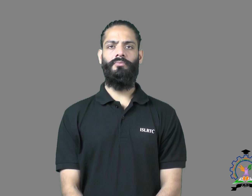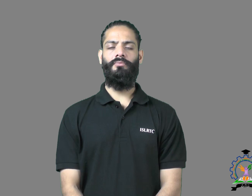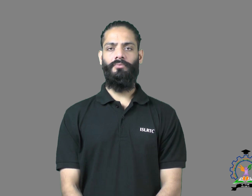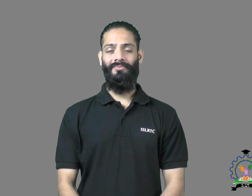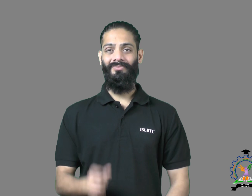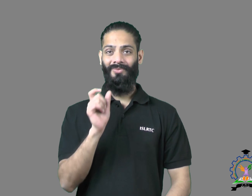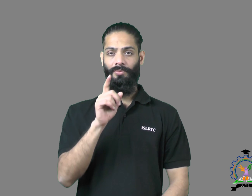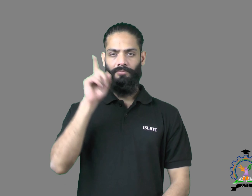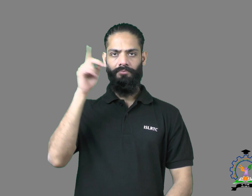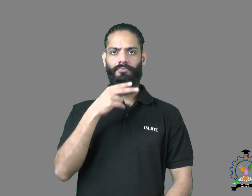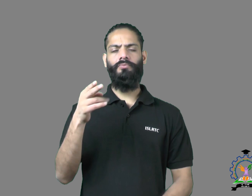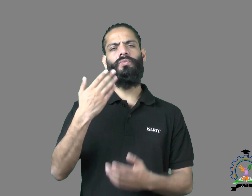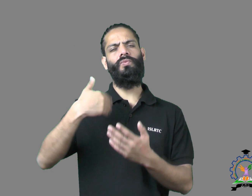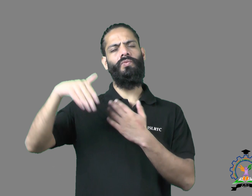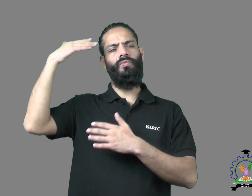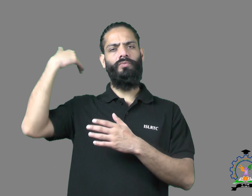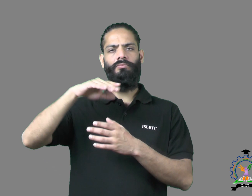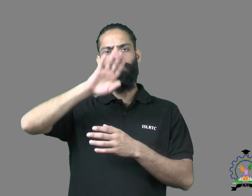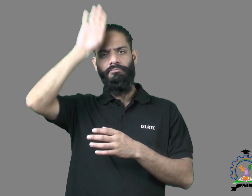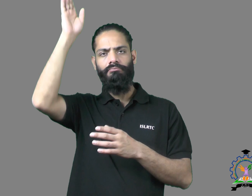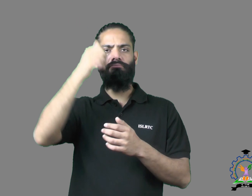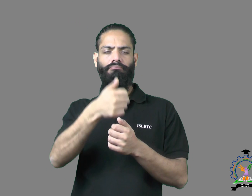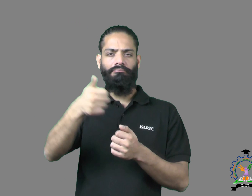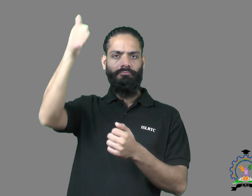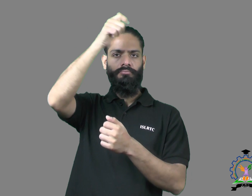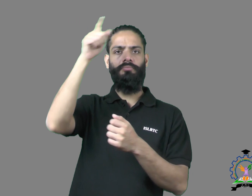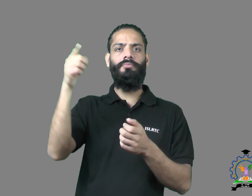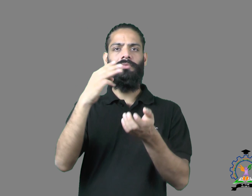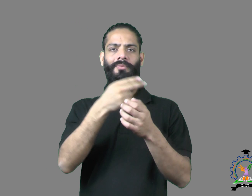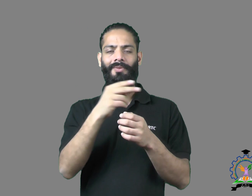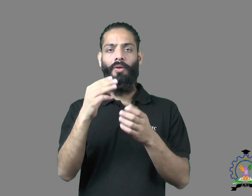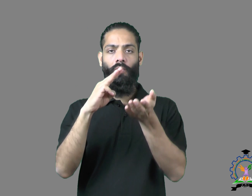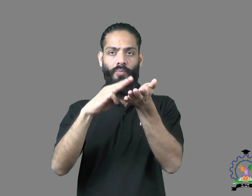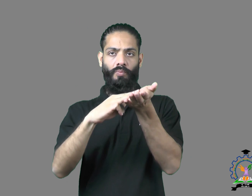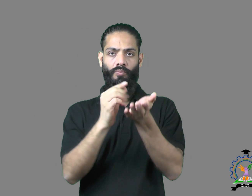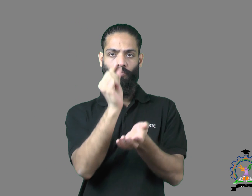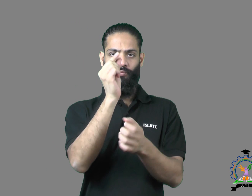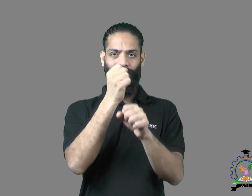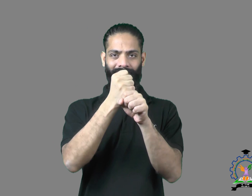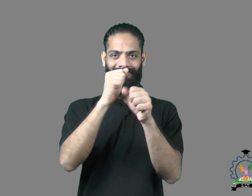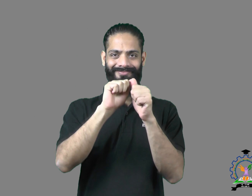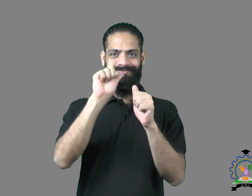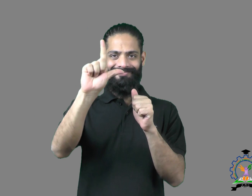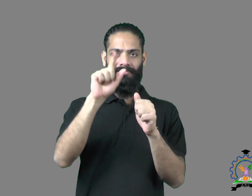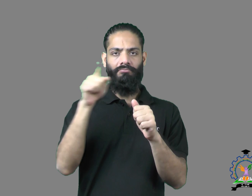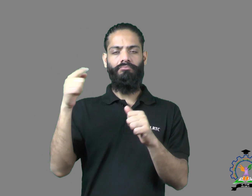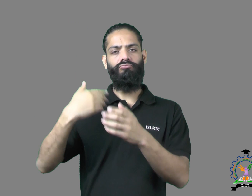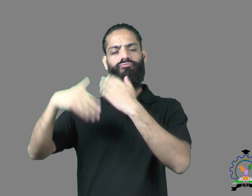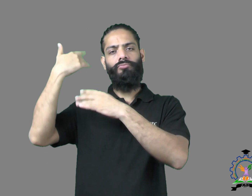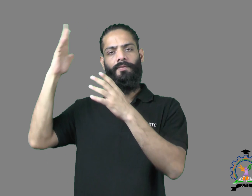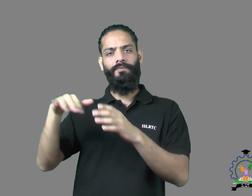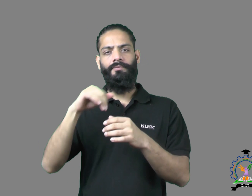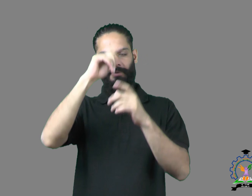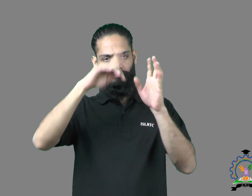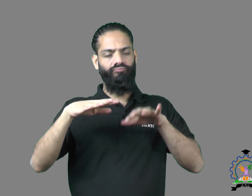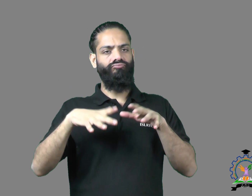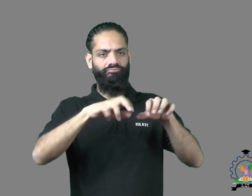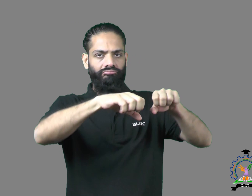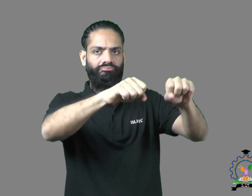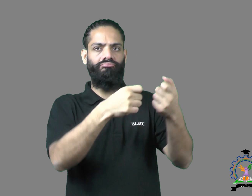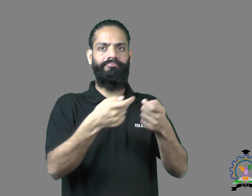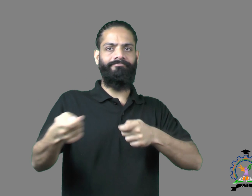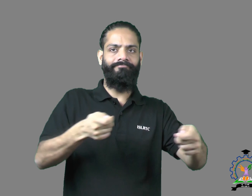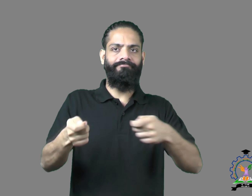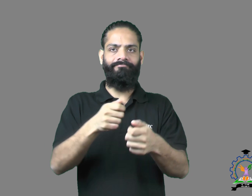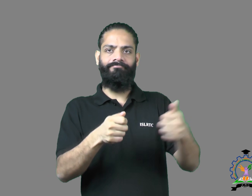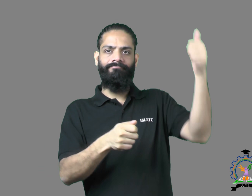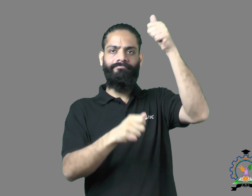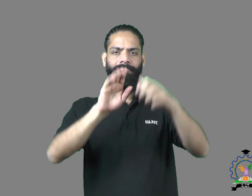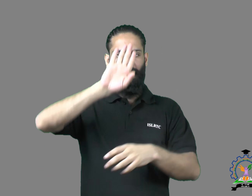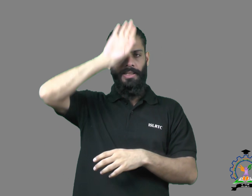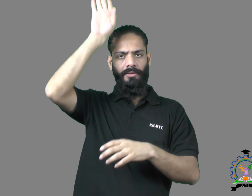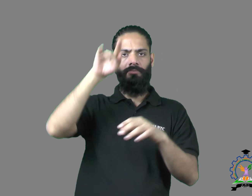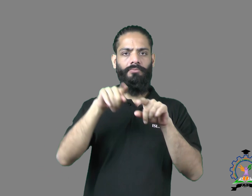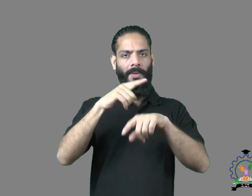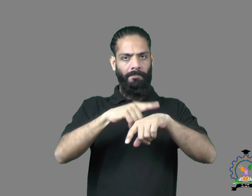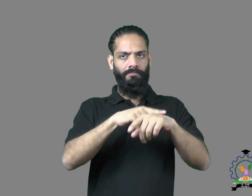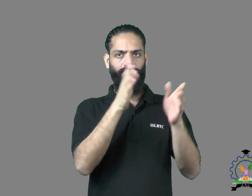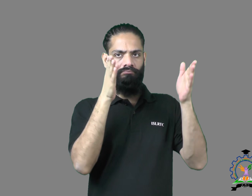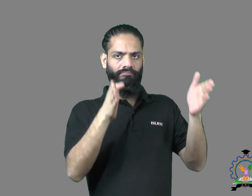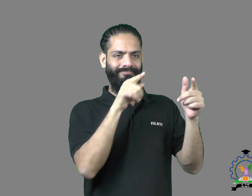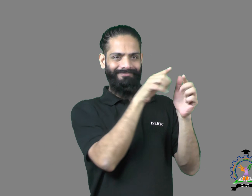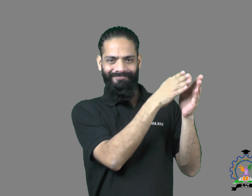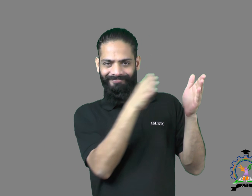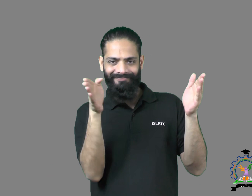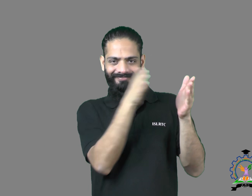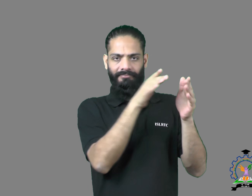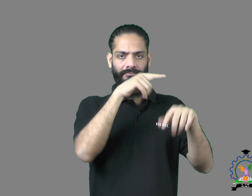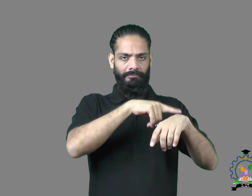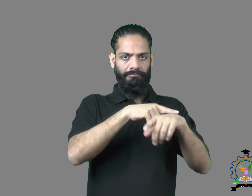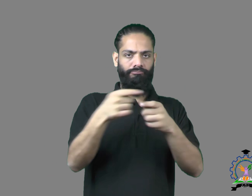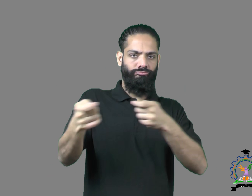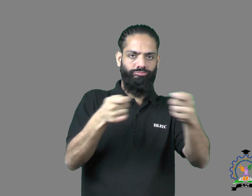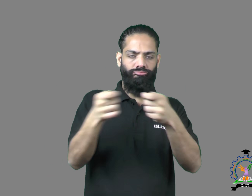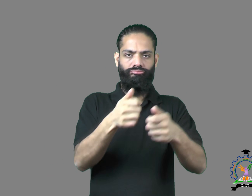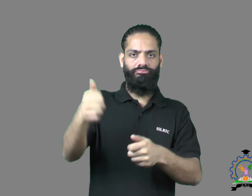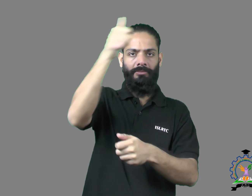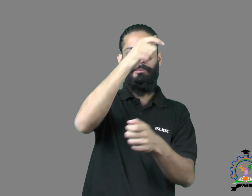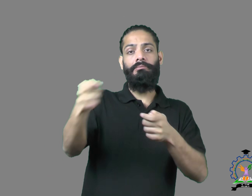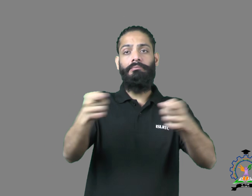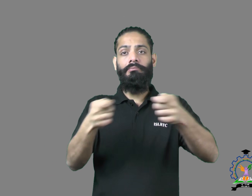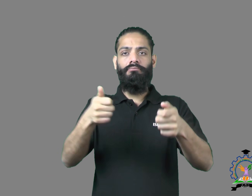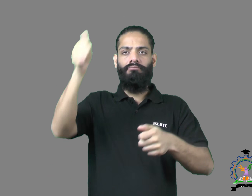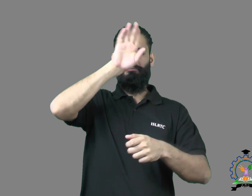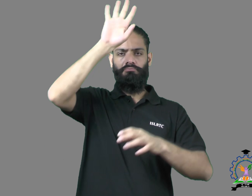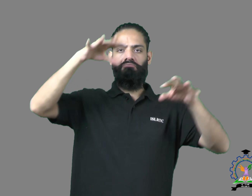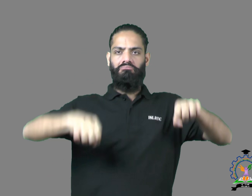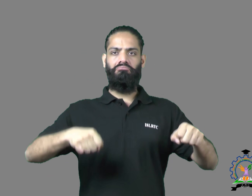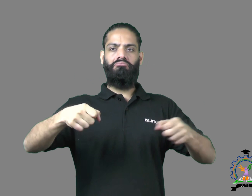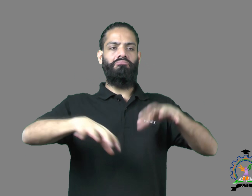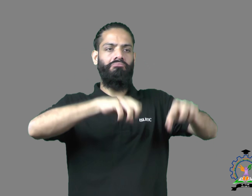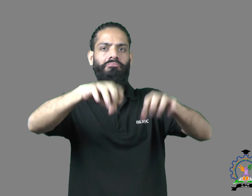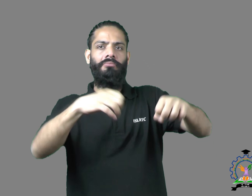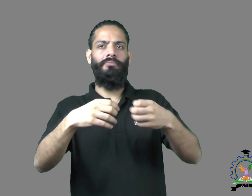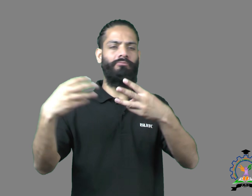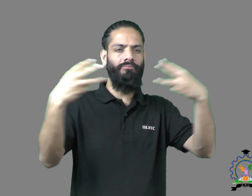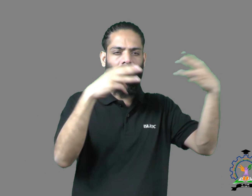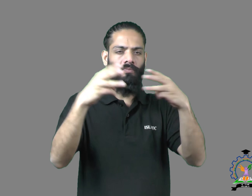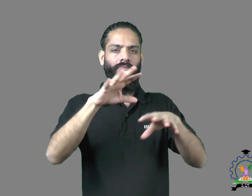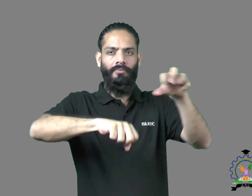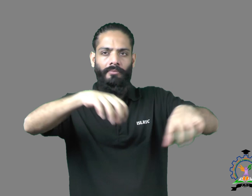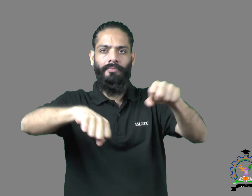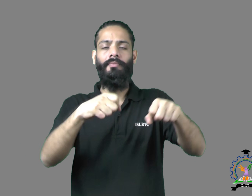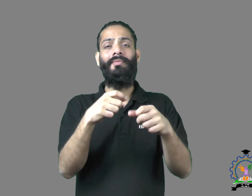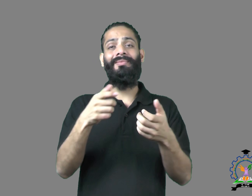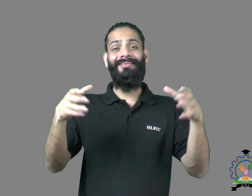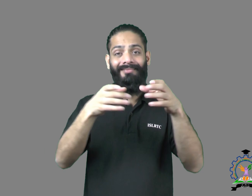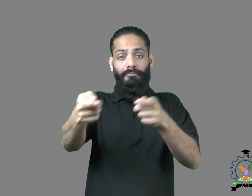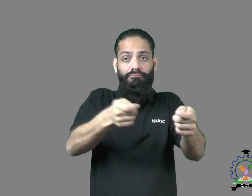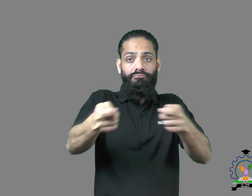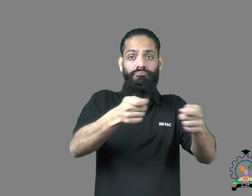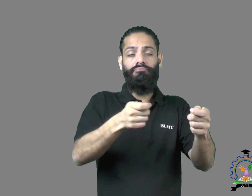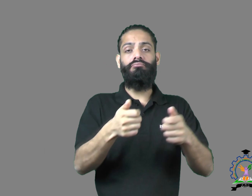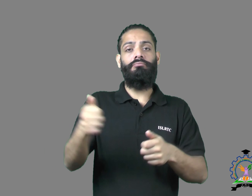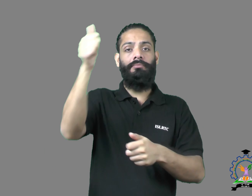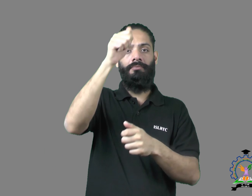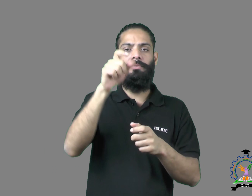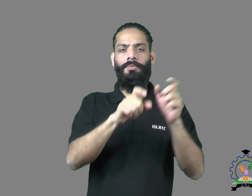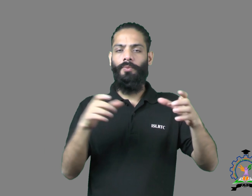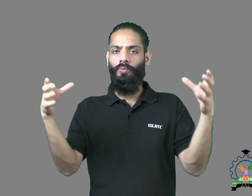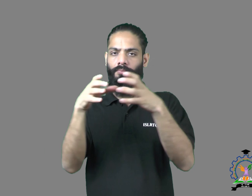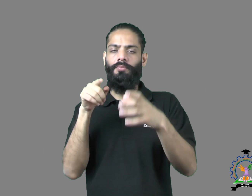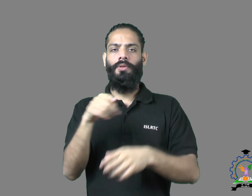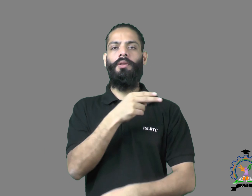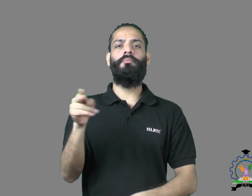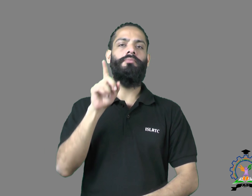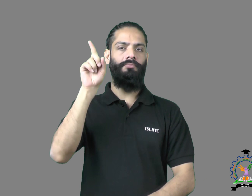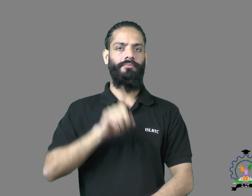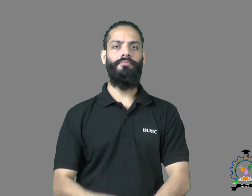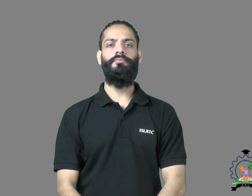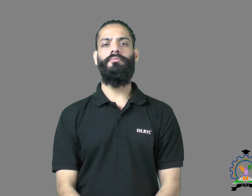Mughal Rulers